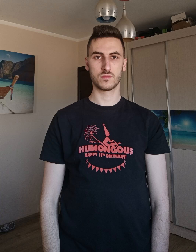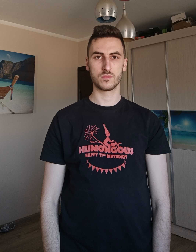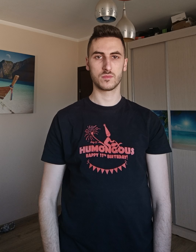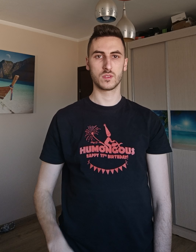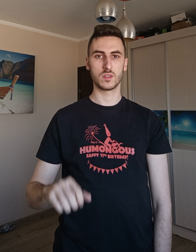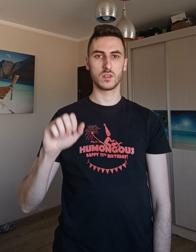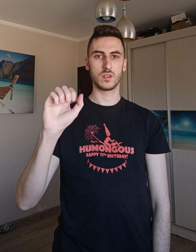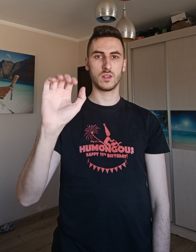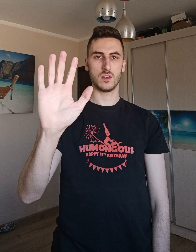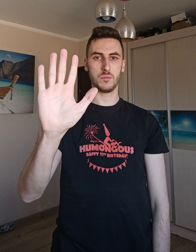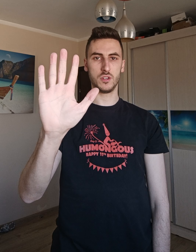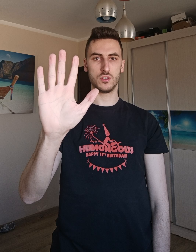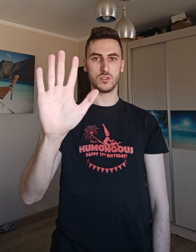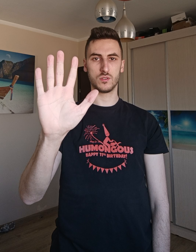חמש